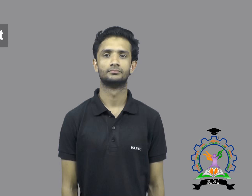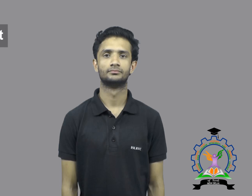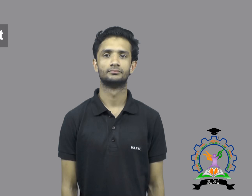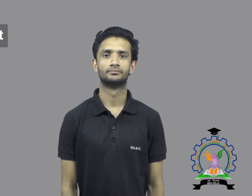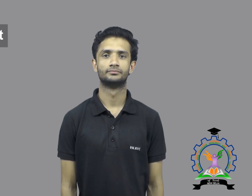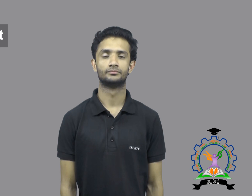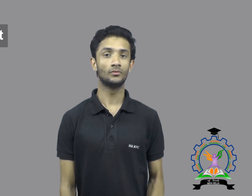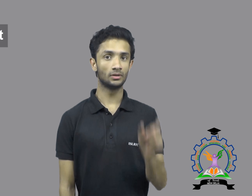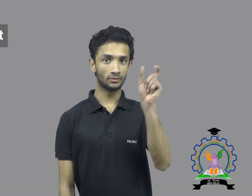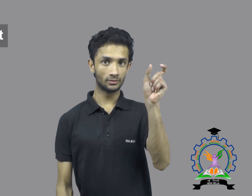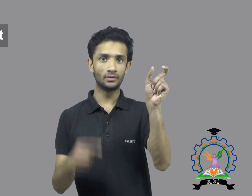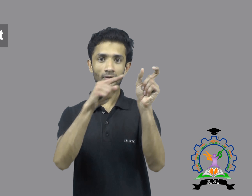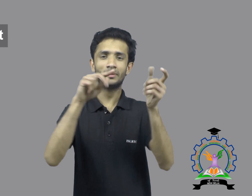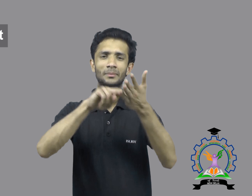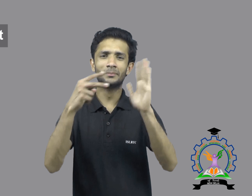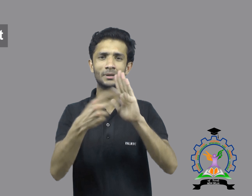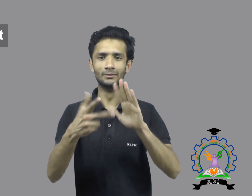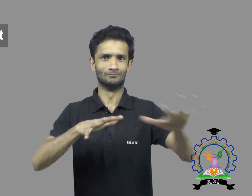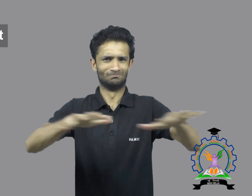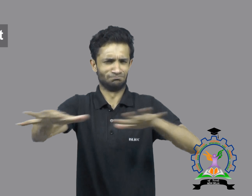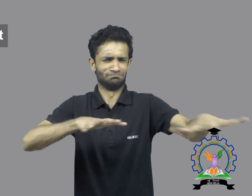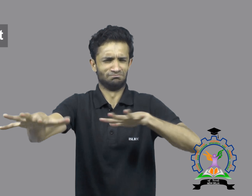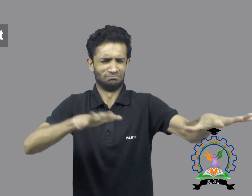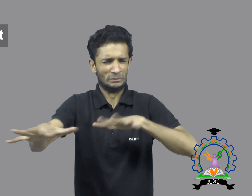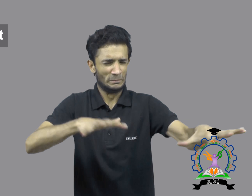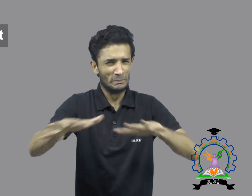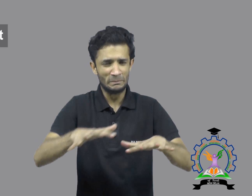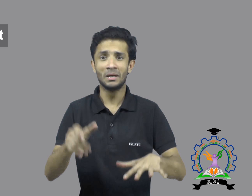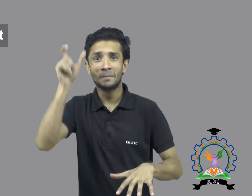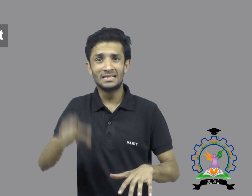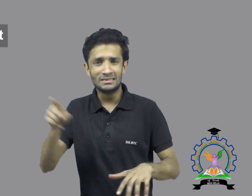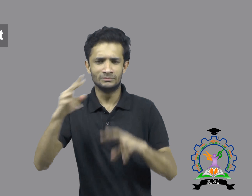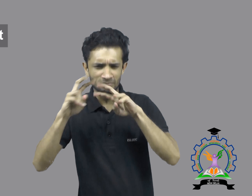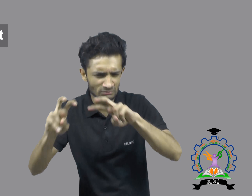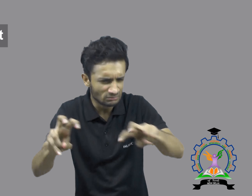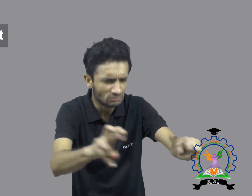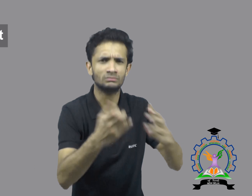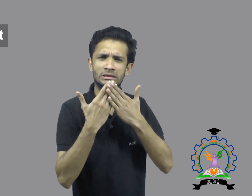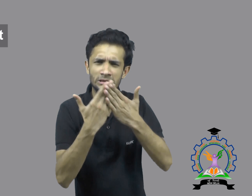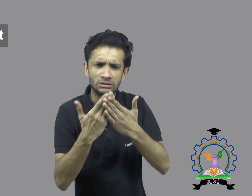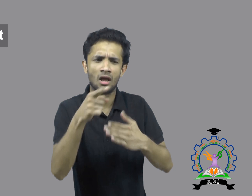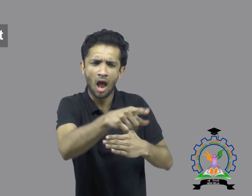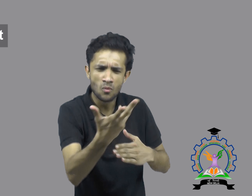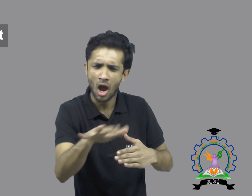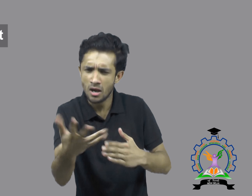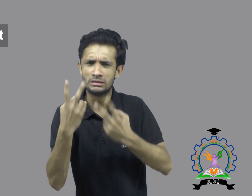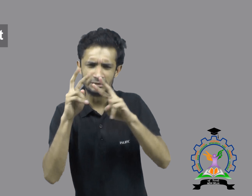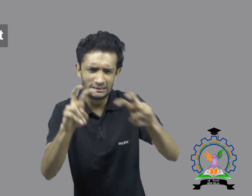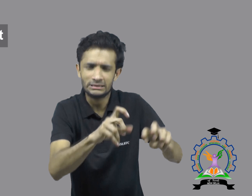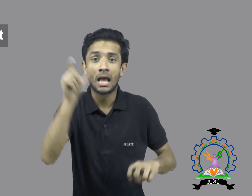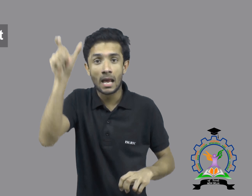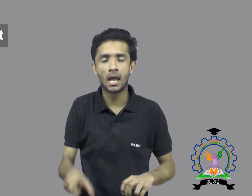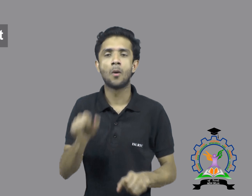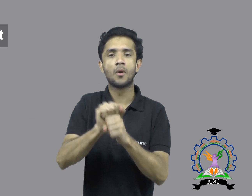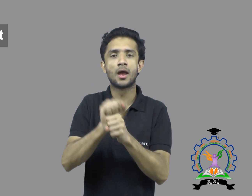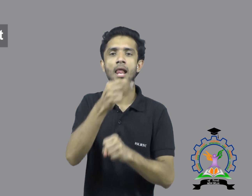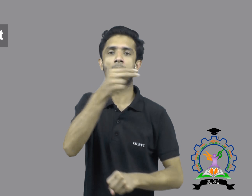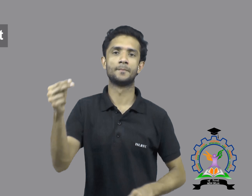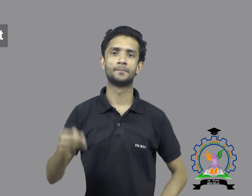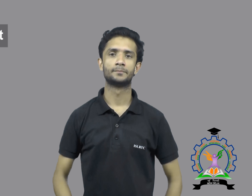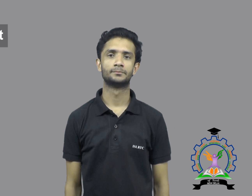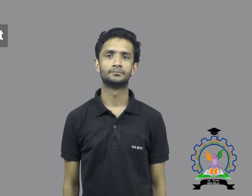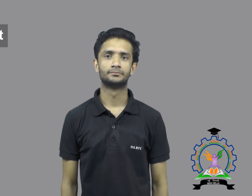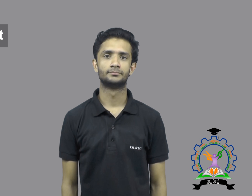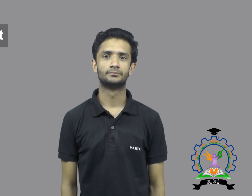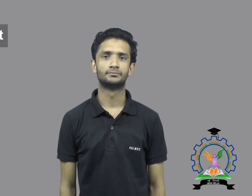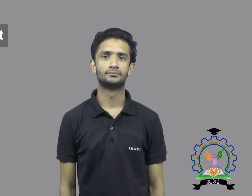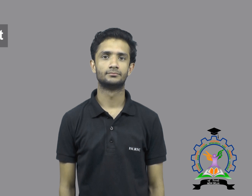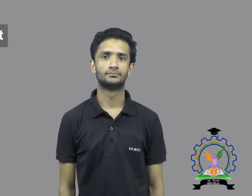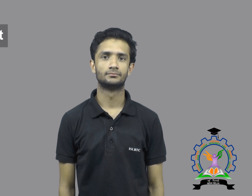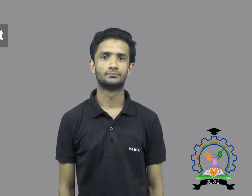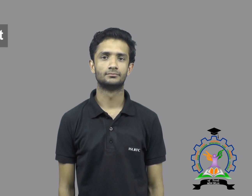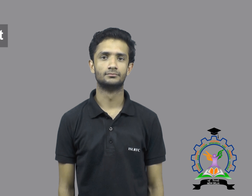Seismologist